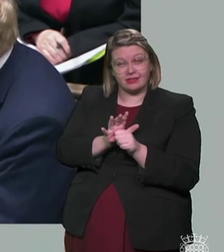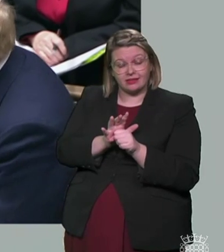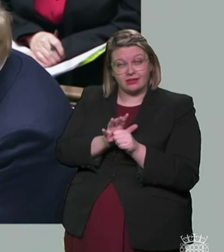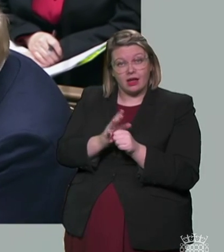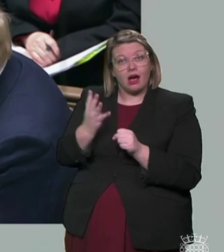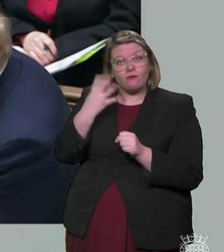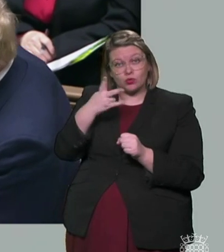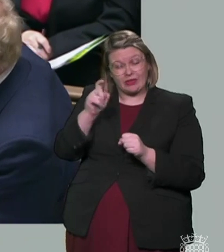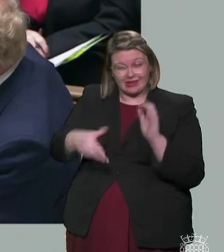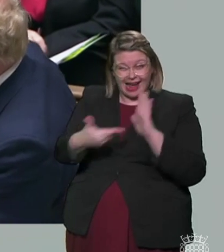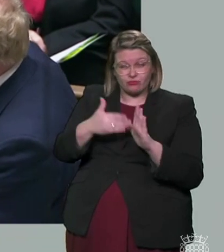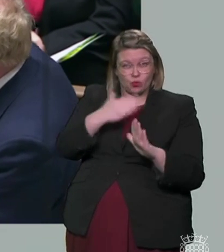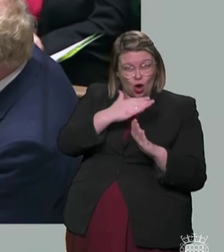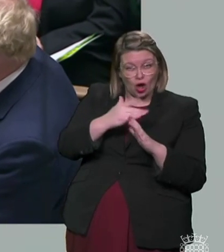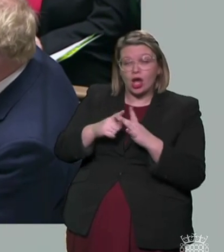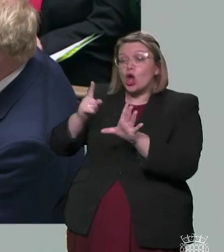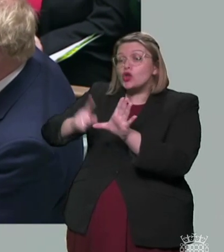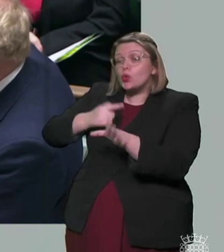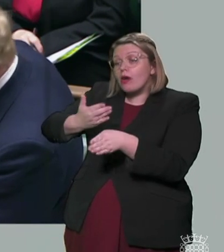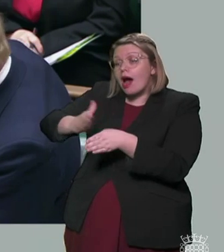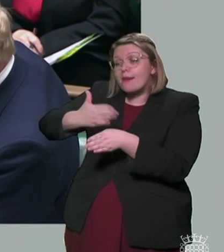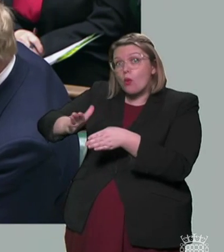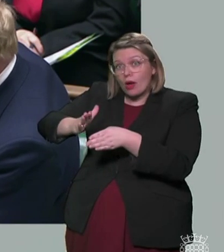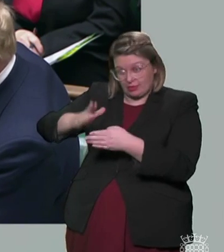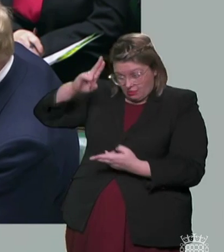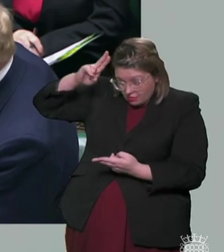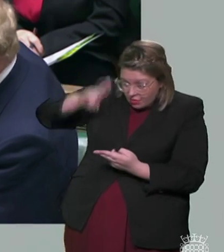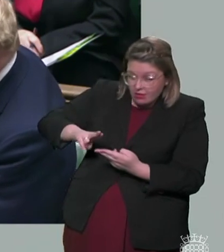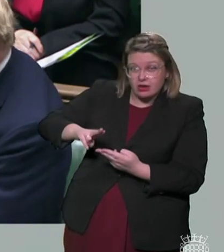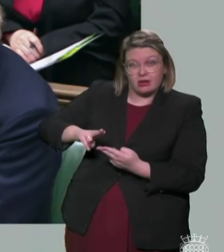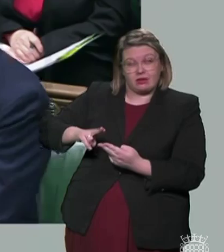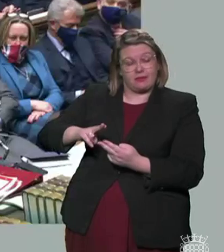We have youth unemployment at a record low.